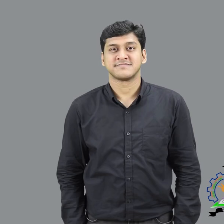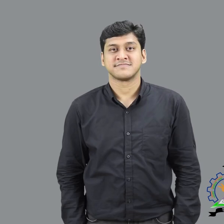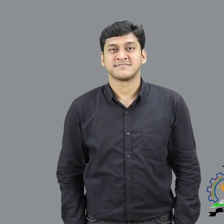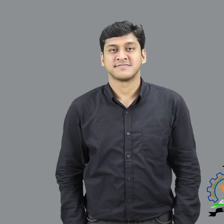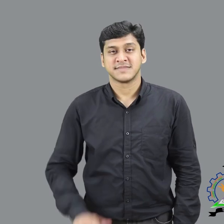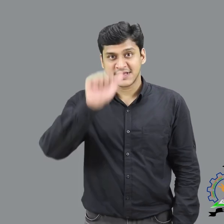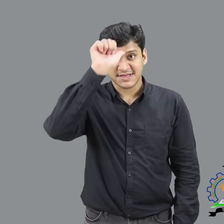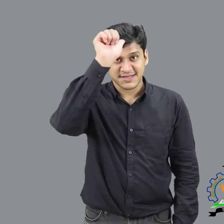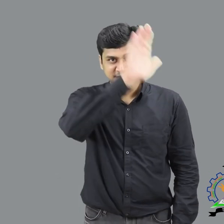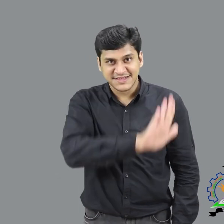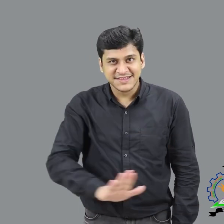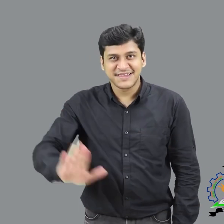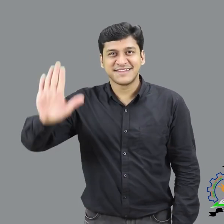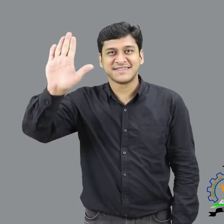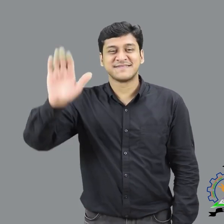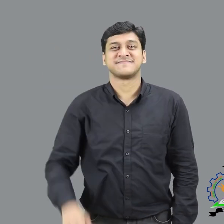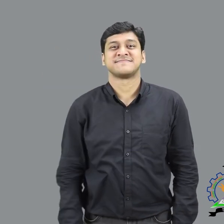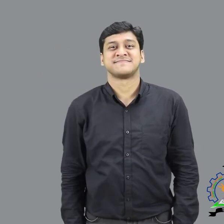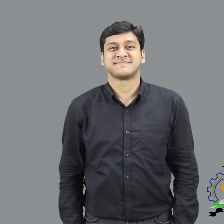Bharat